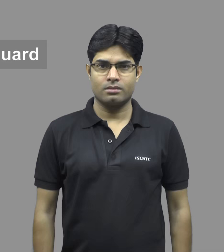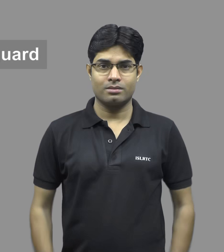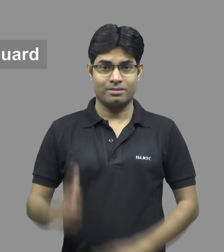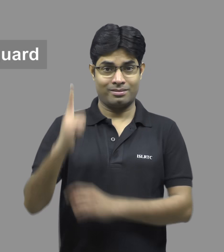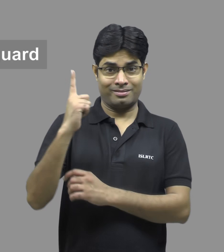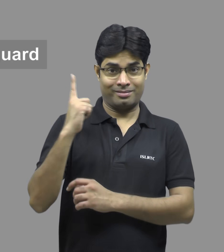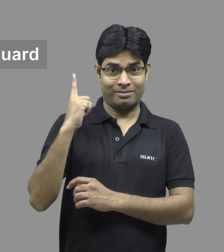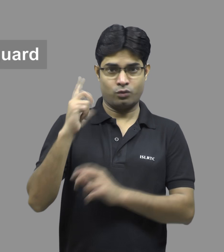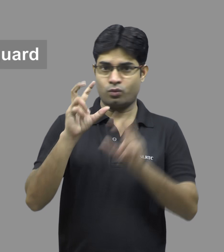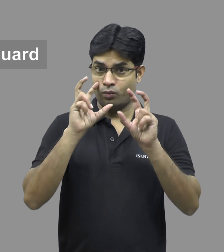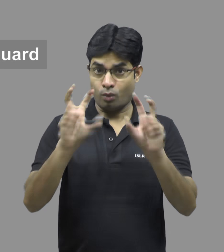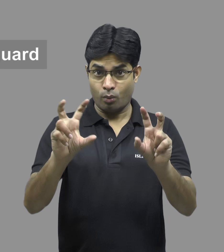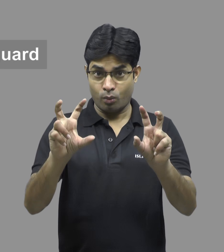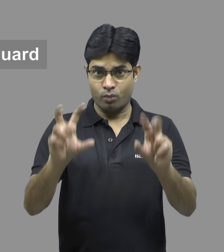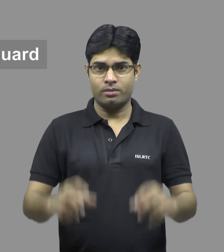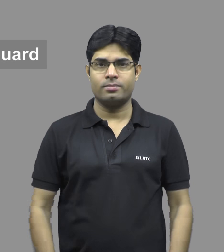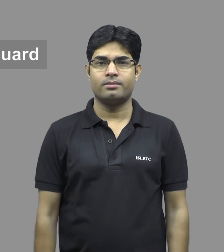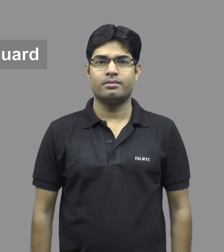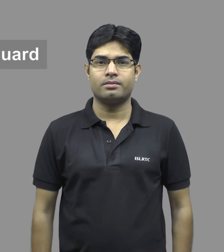Security Guard